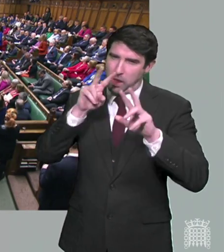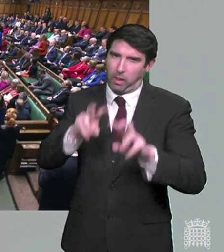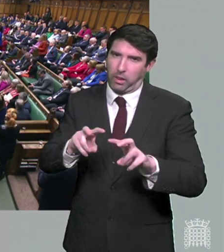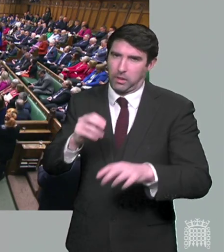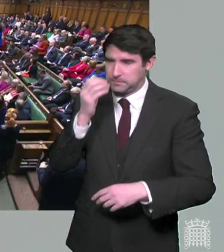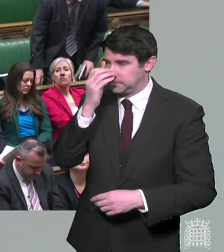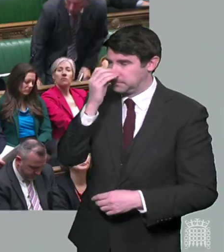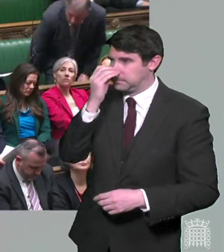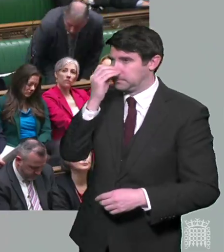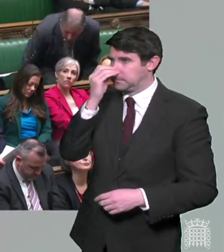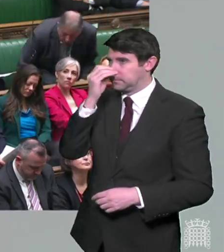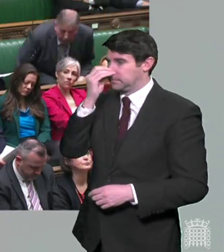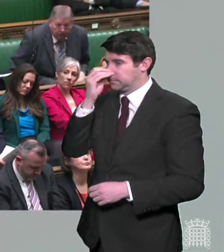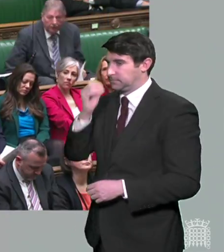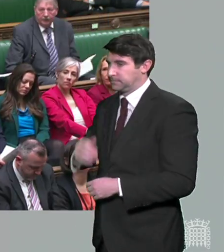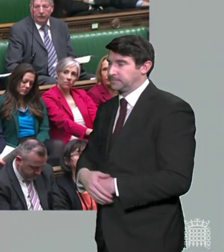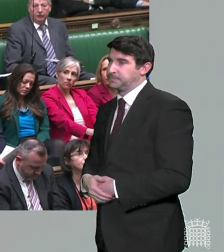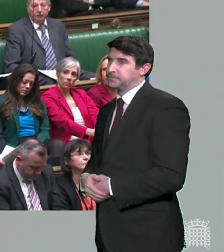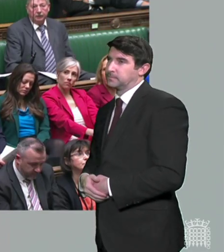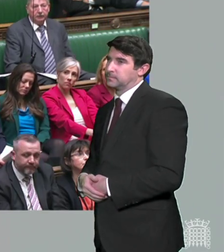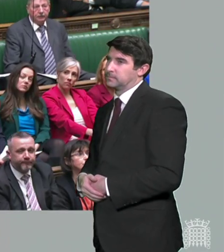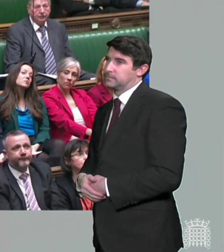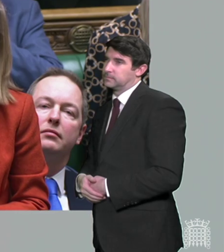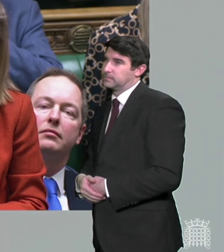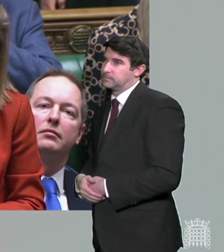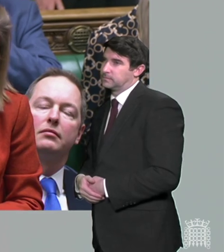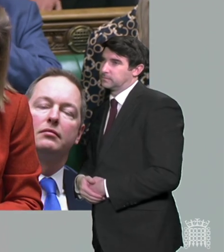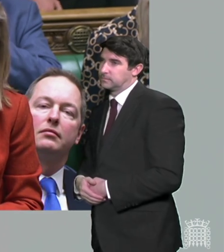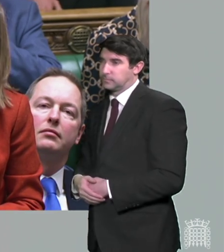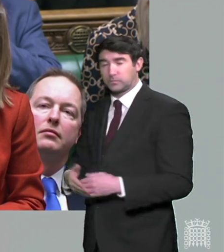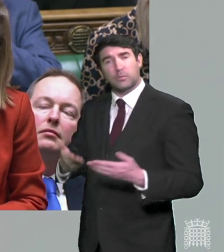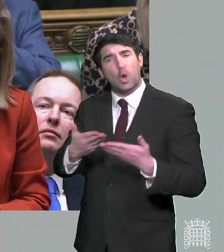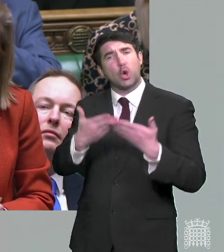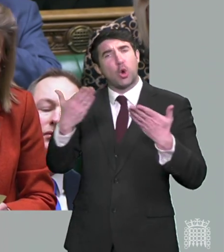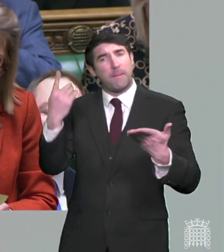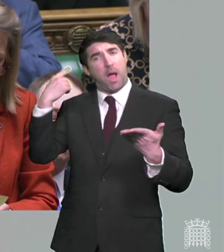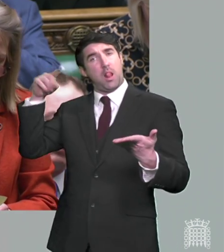We now have more than 50% more social care staff vacancies than last year.